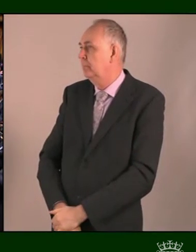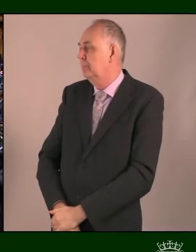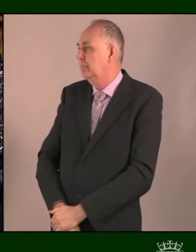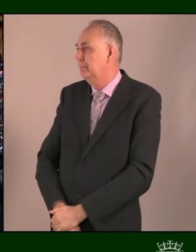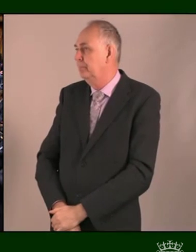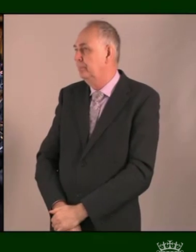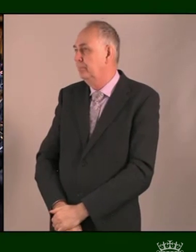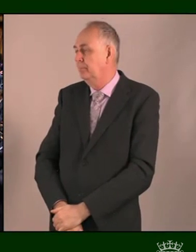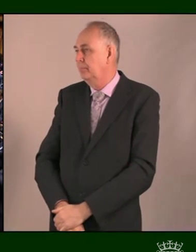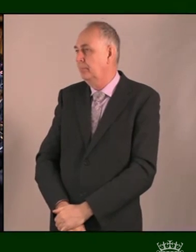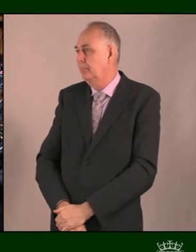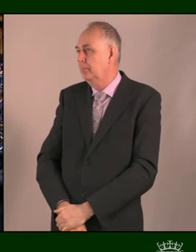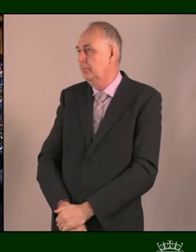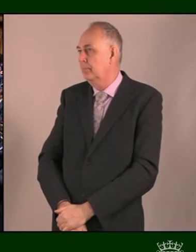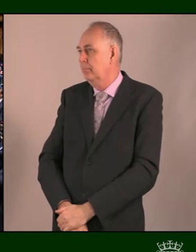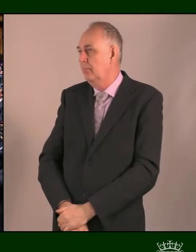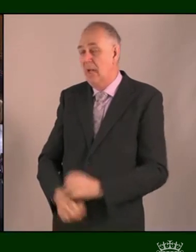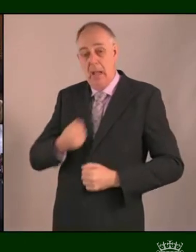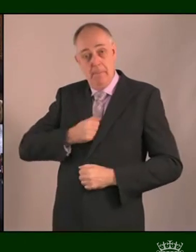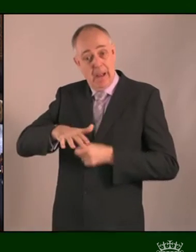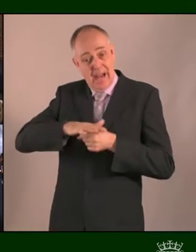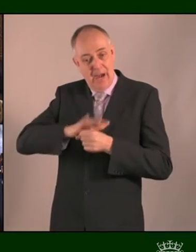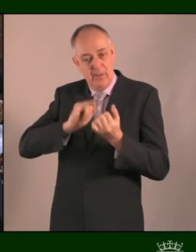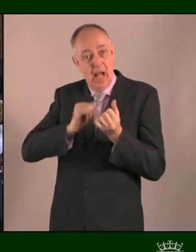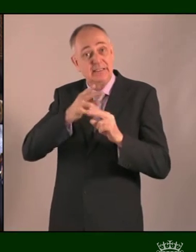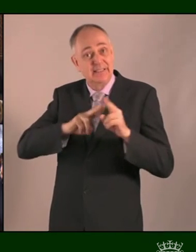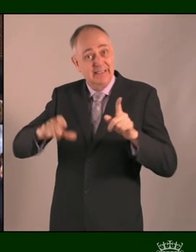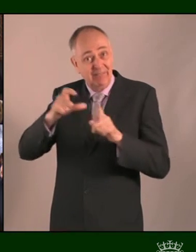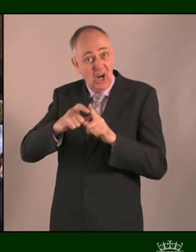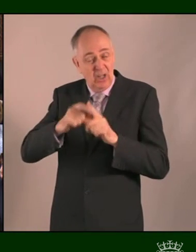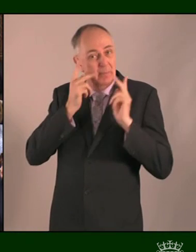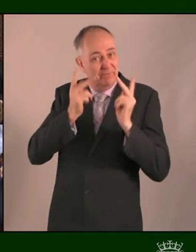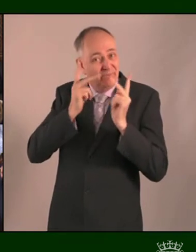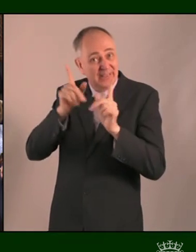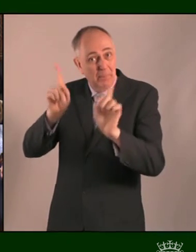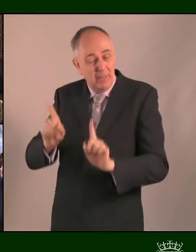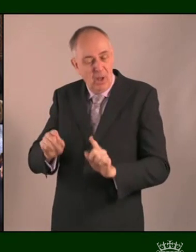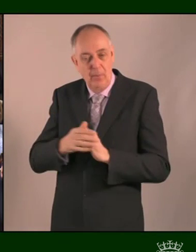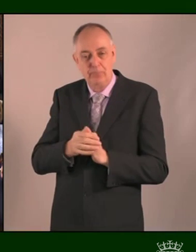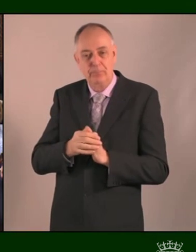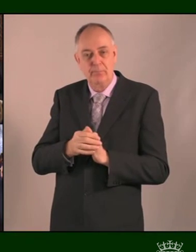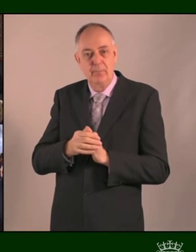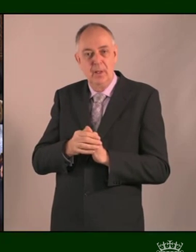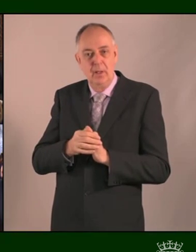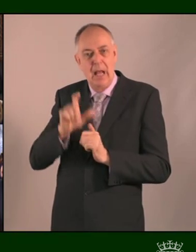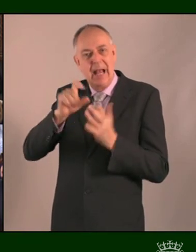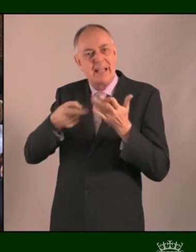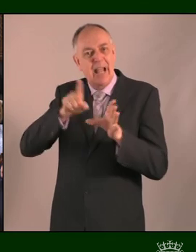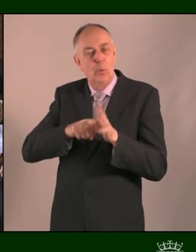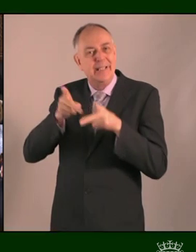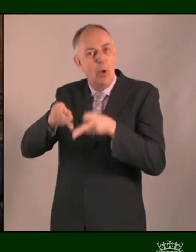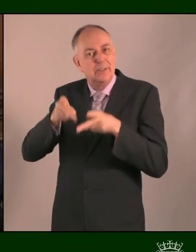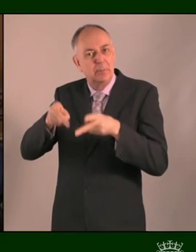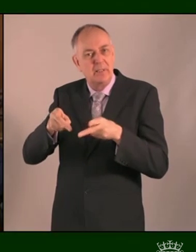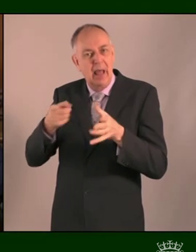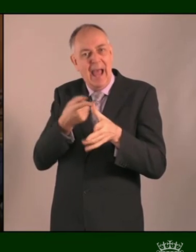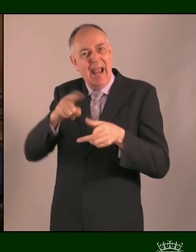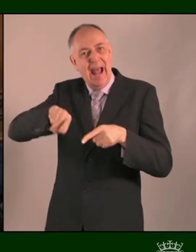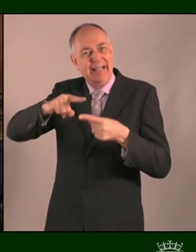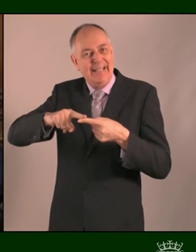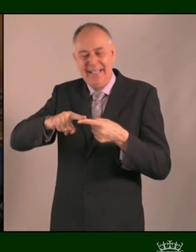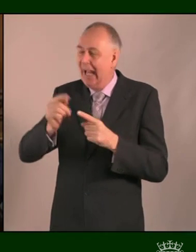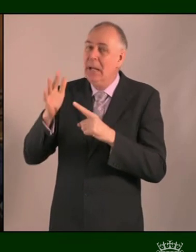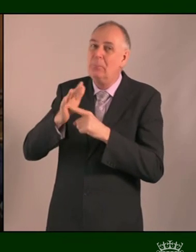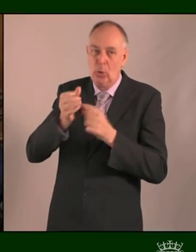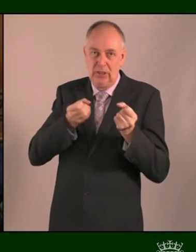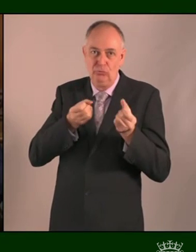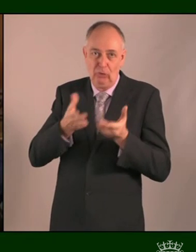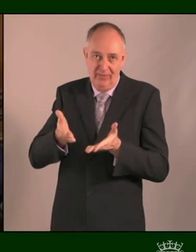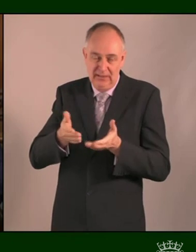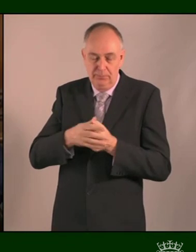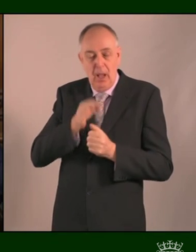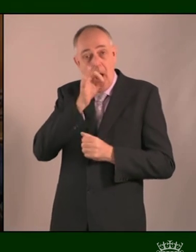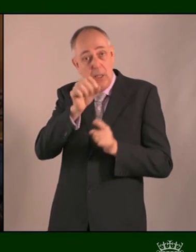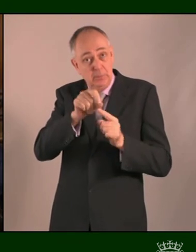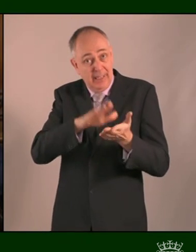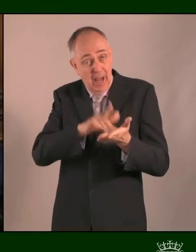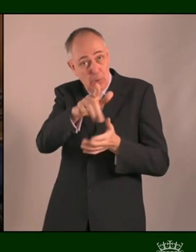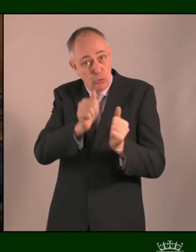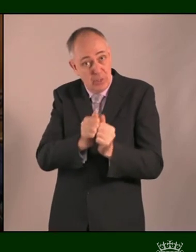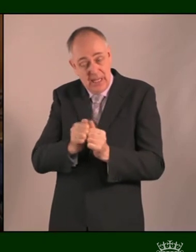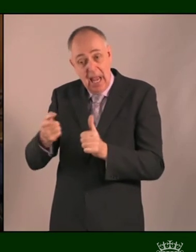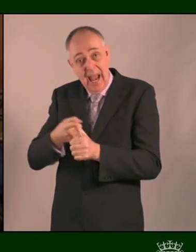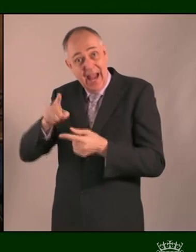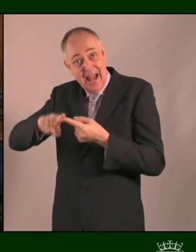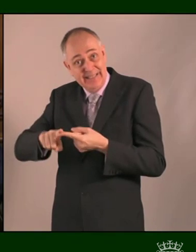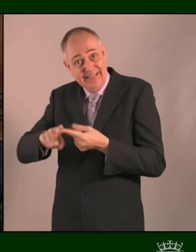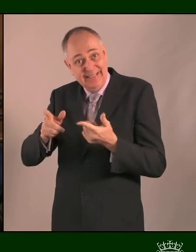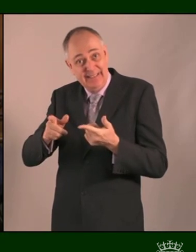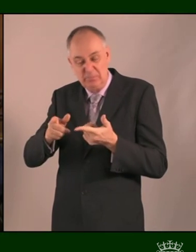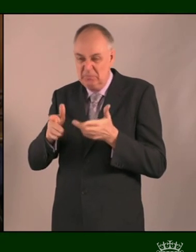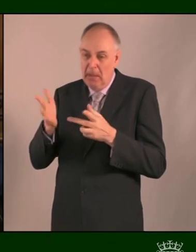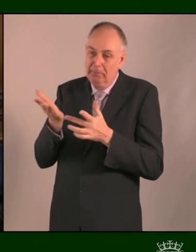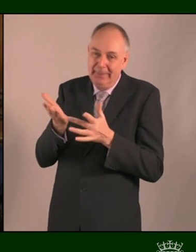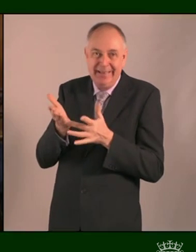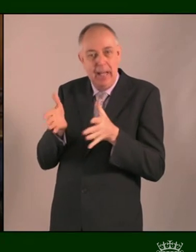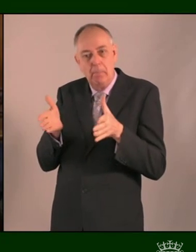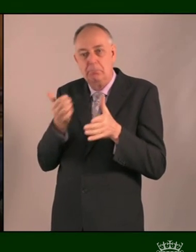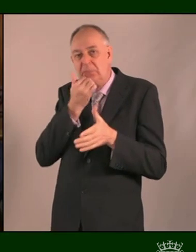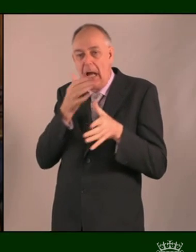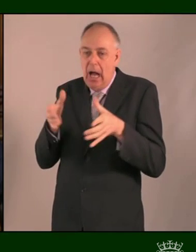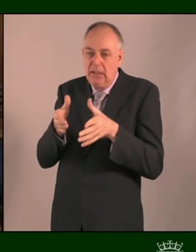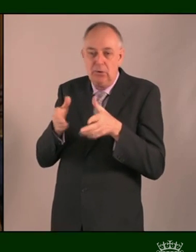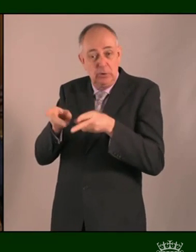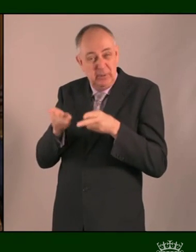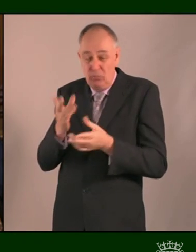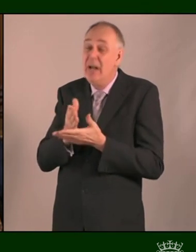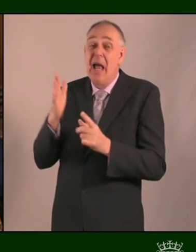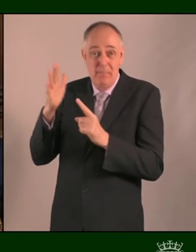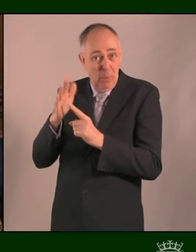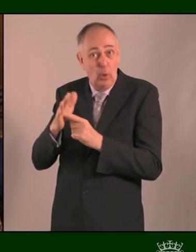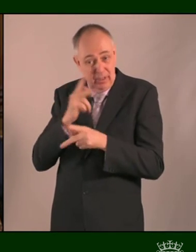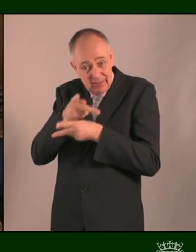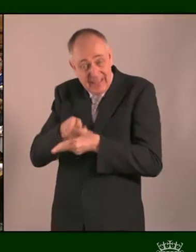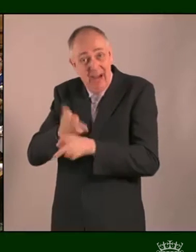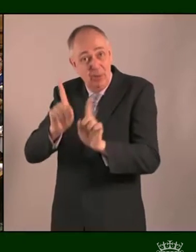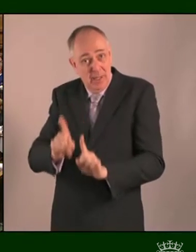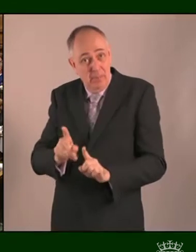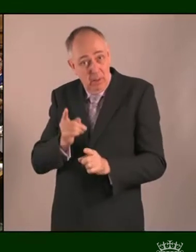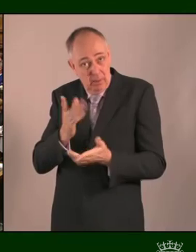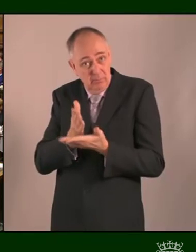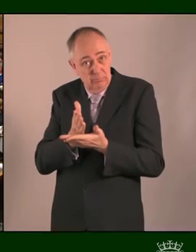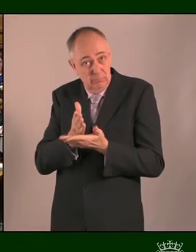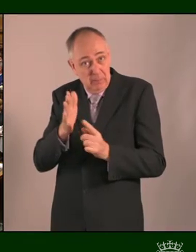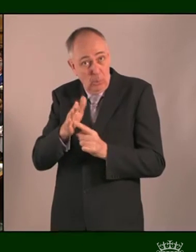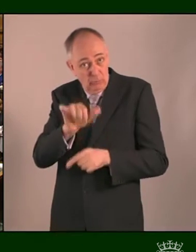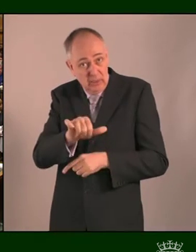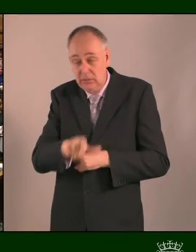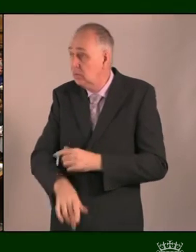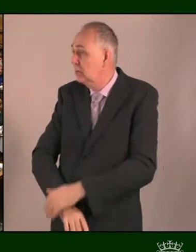Having knocked on doors across Stafford in my constituency, it is clear that the A&E at County Hospital is a vital local service, so does the Prime Minister agree with me that A&E units at medium-sized hospitals such as County are essential for the future delivery of care in our NHS?